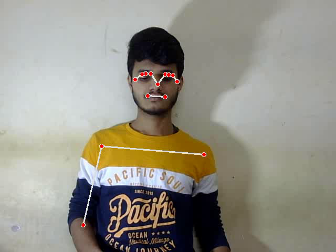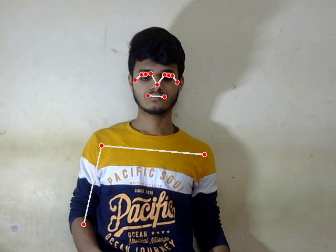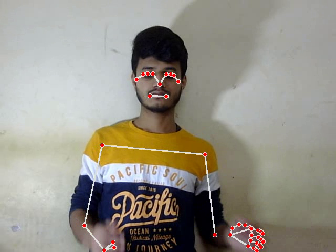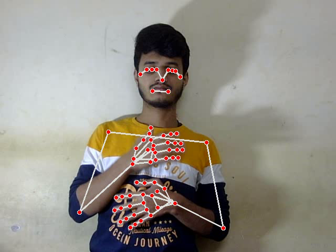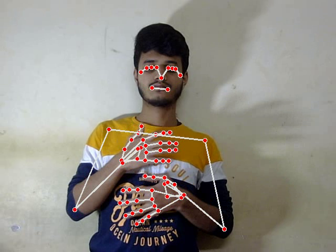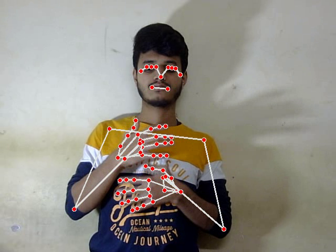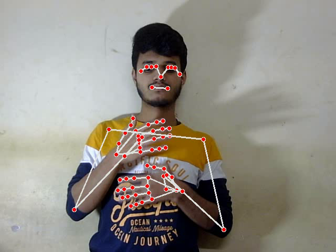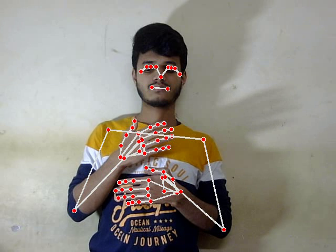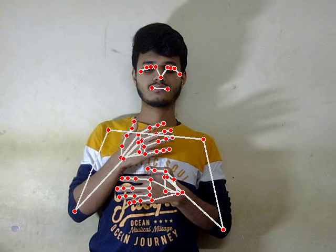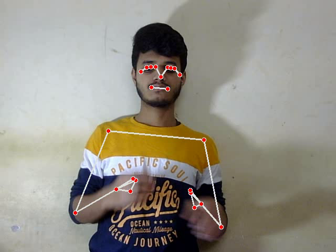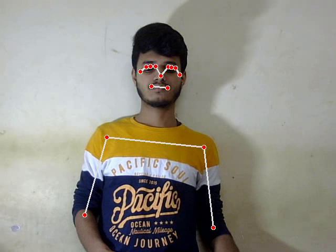happy